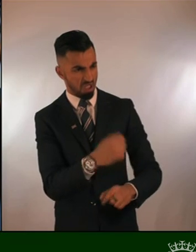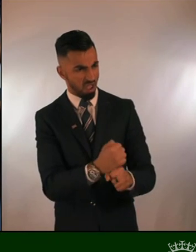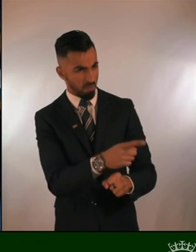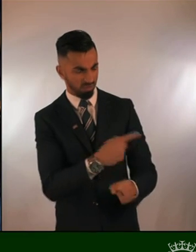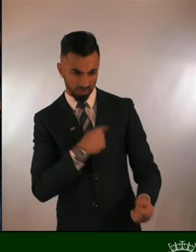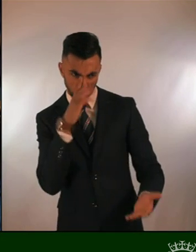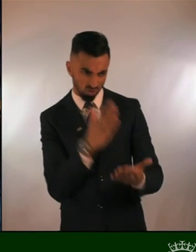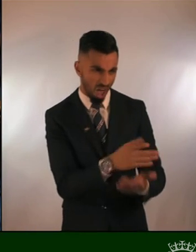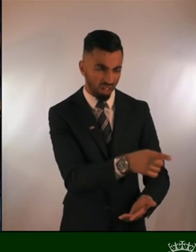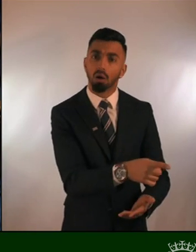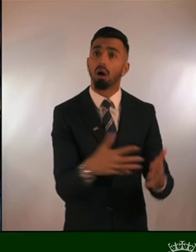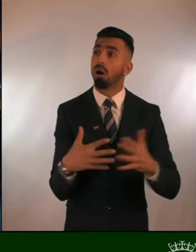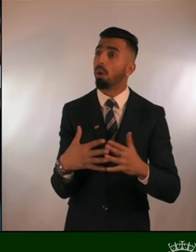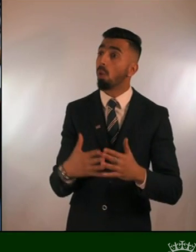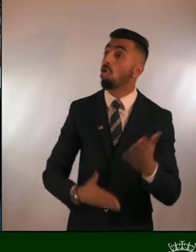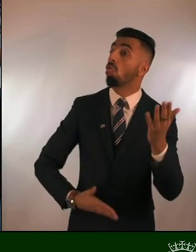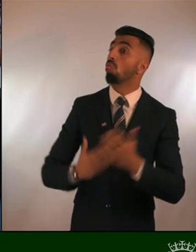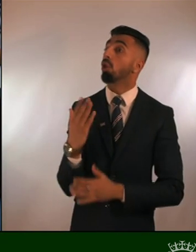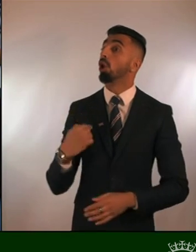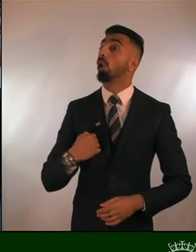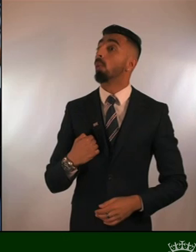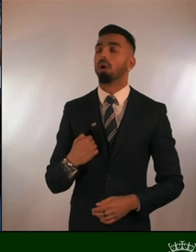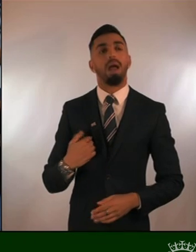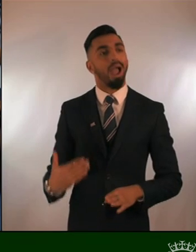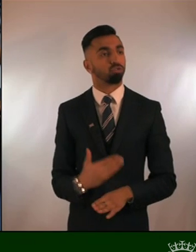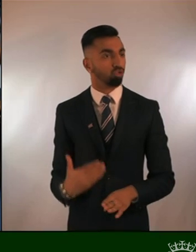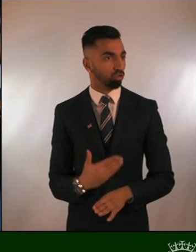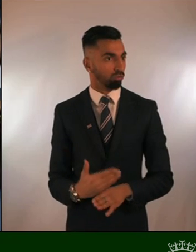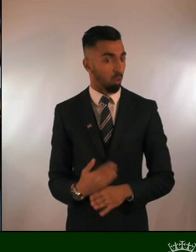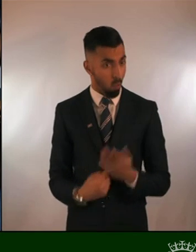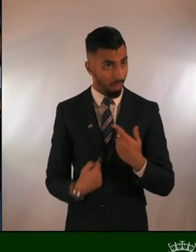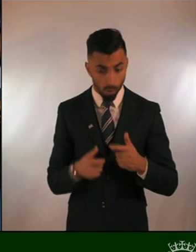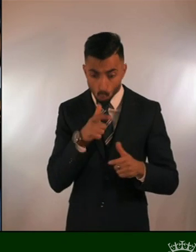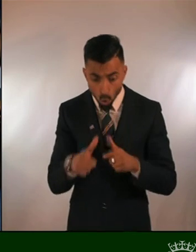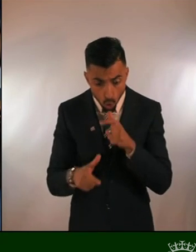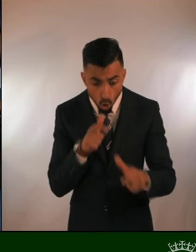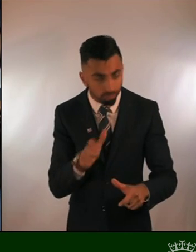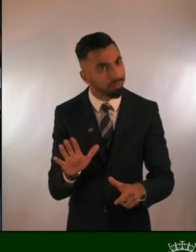We were elected on a manifesto that promised to meet a specific set of fiscal rules.